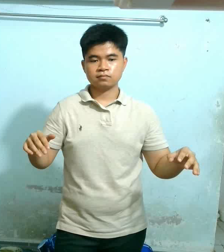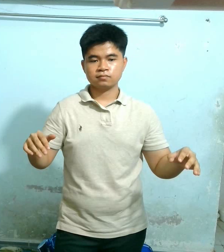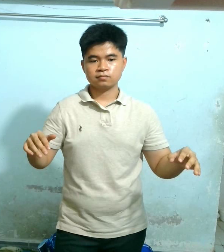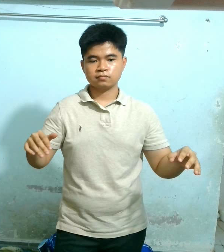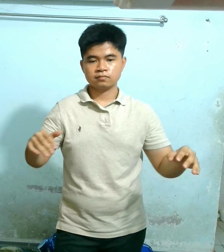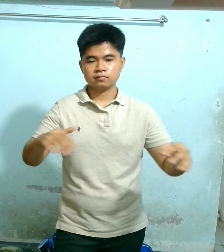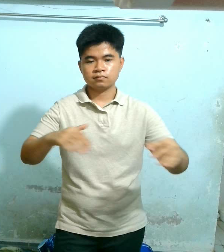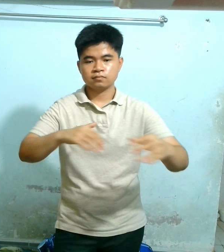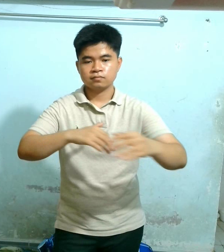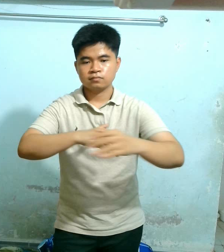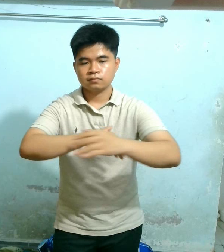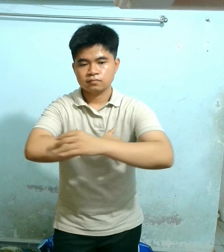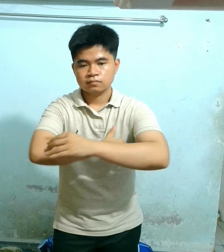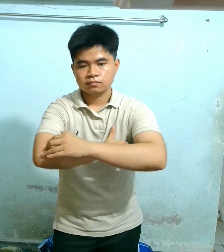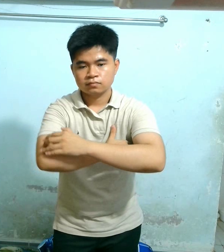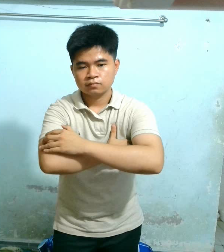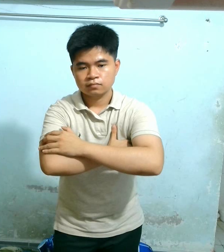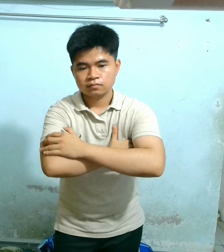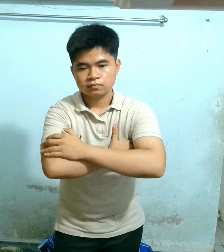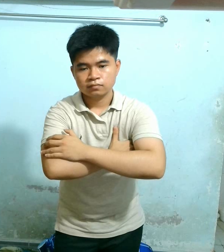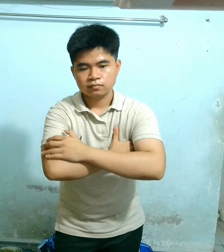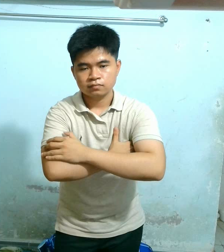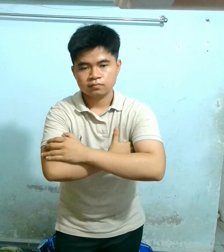om